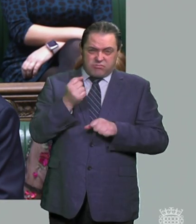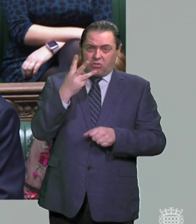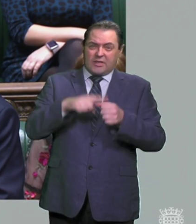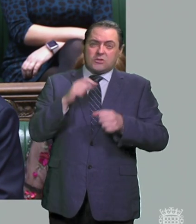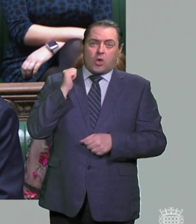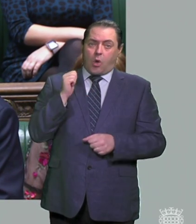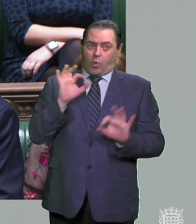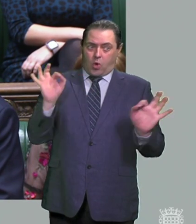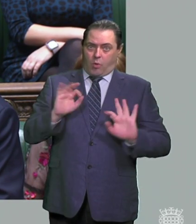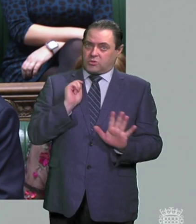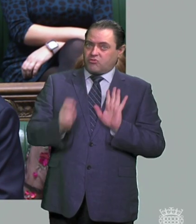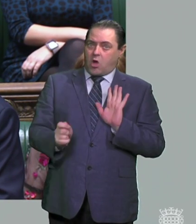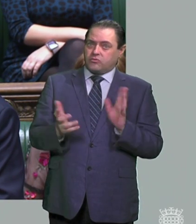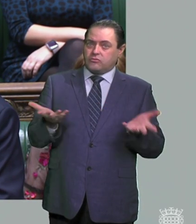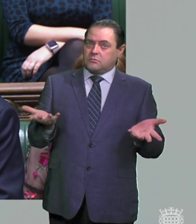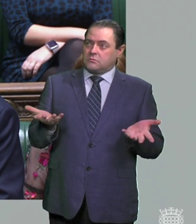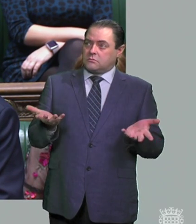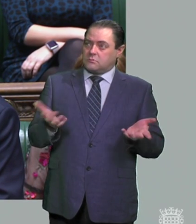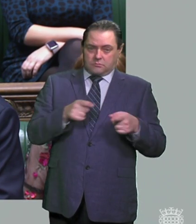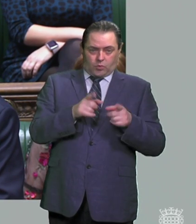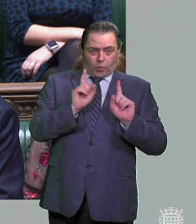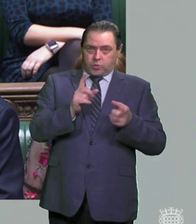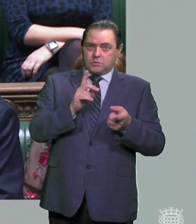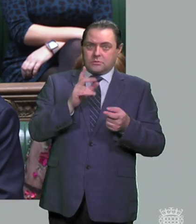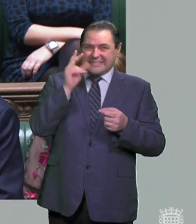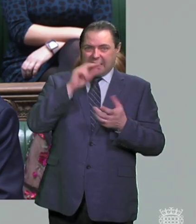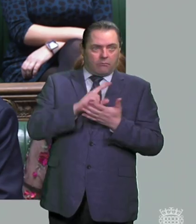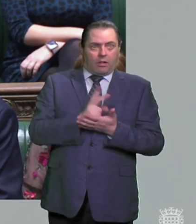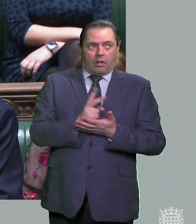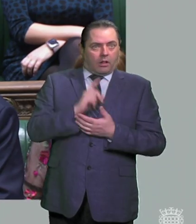No one had been charged with that burglary, and she could not sleep at night.